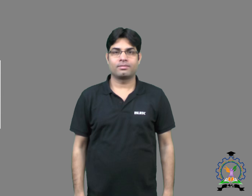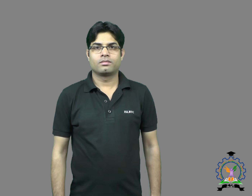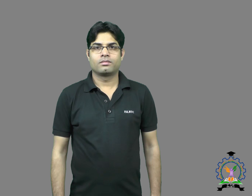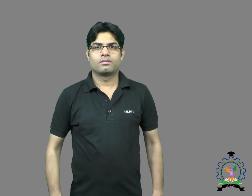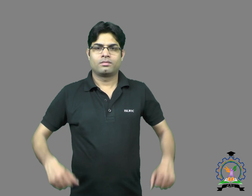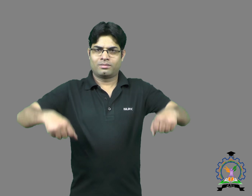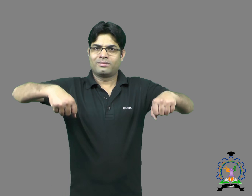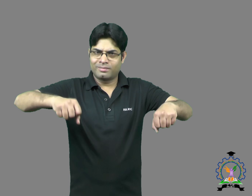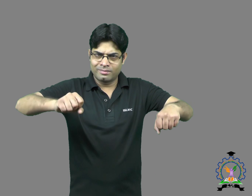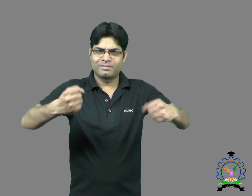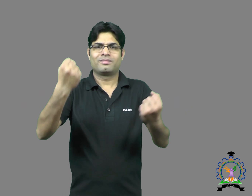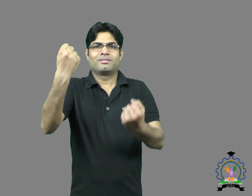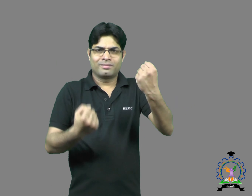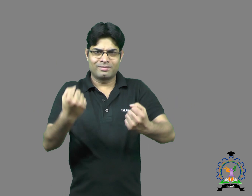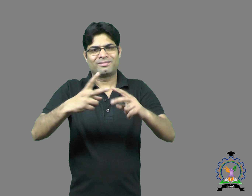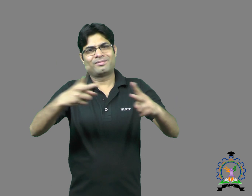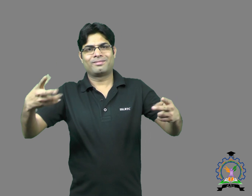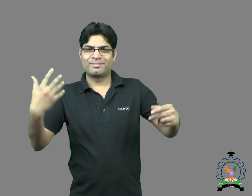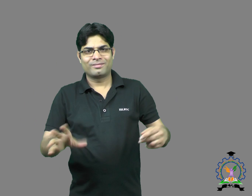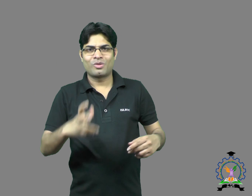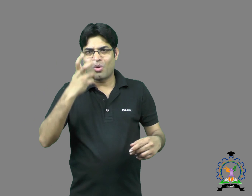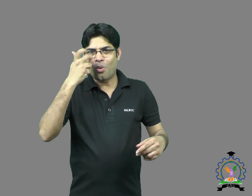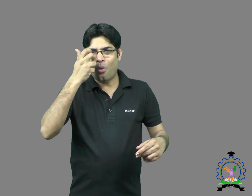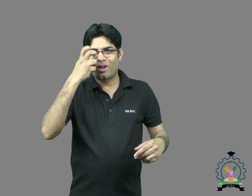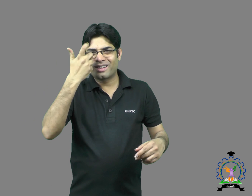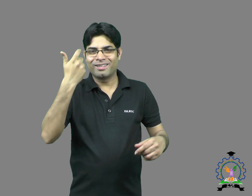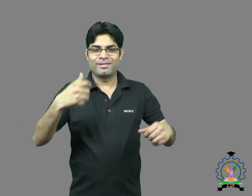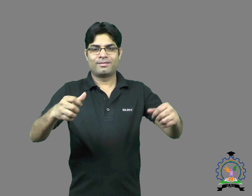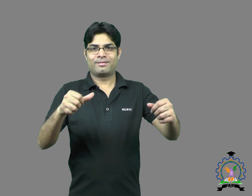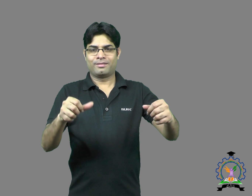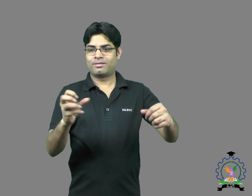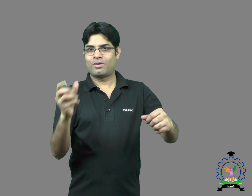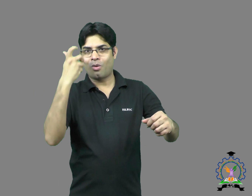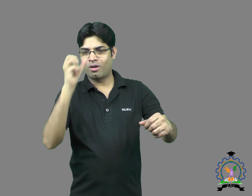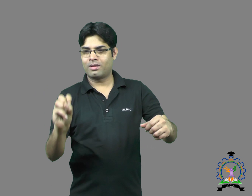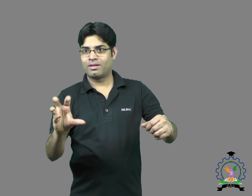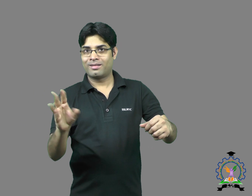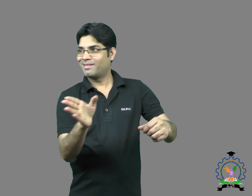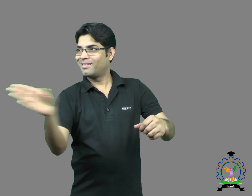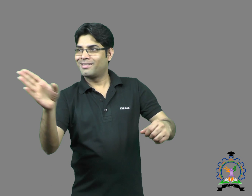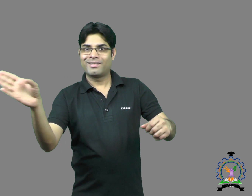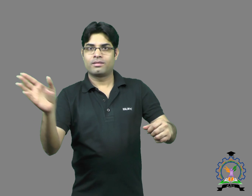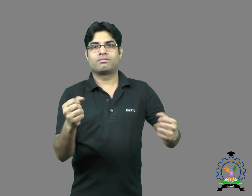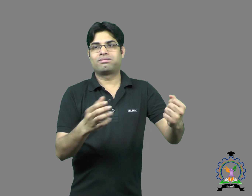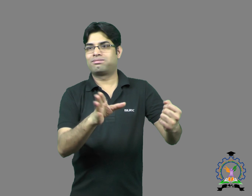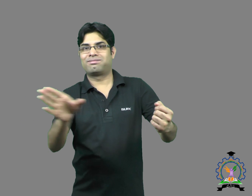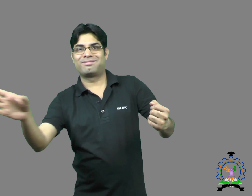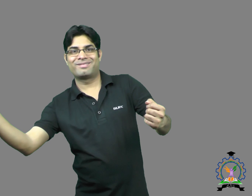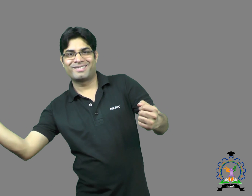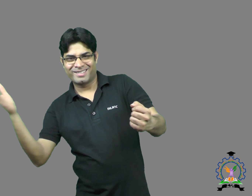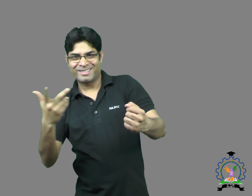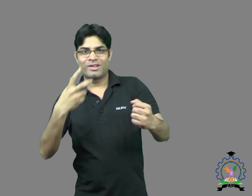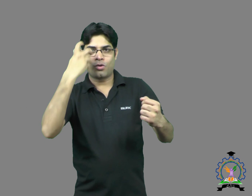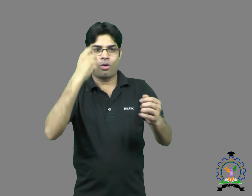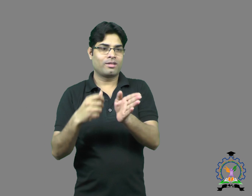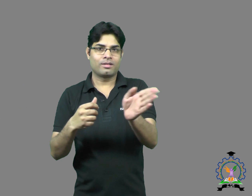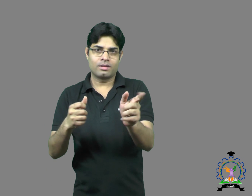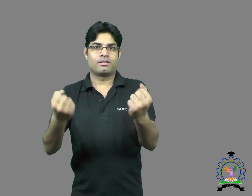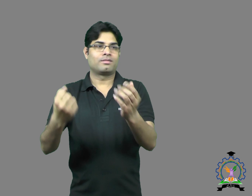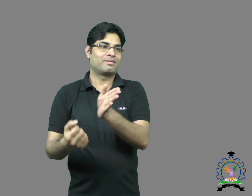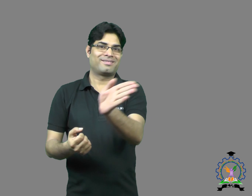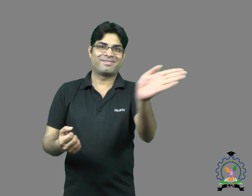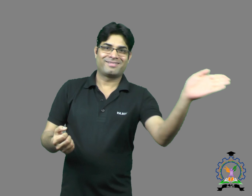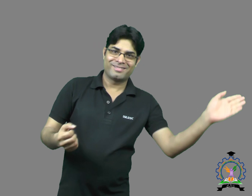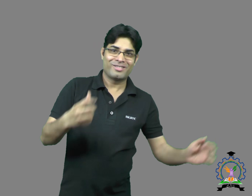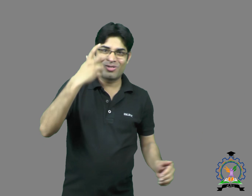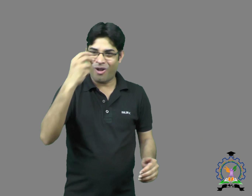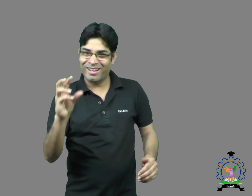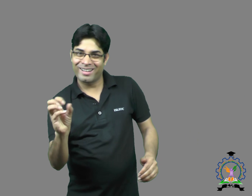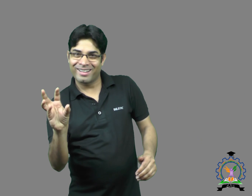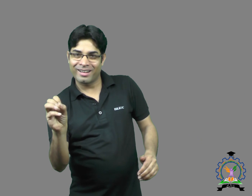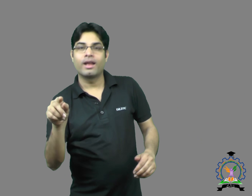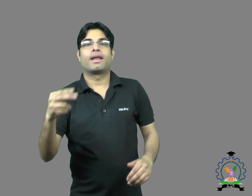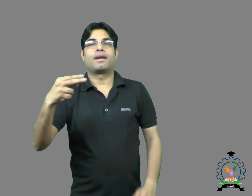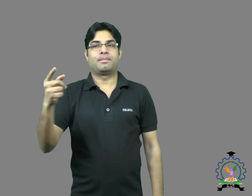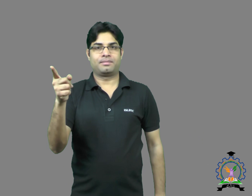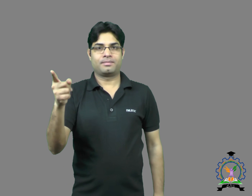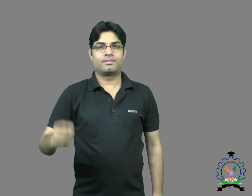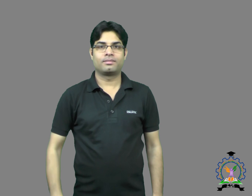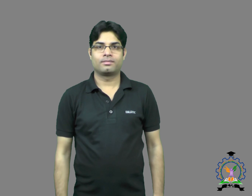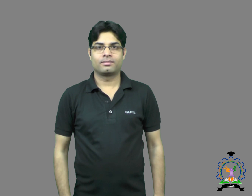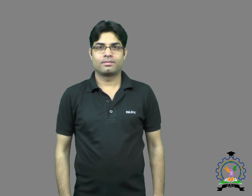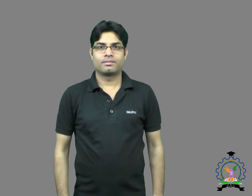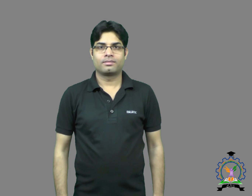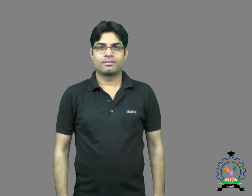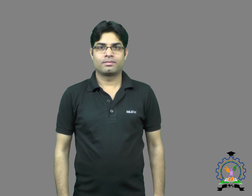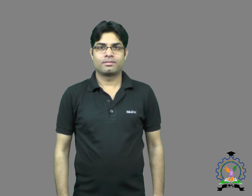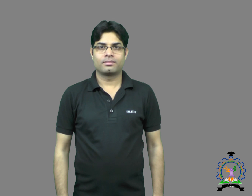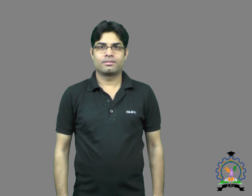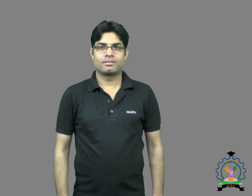Indicator